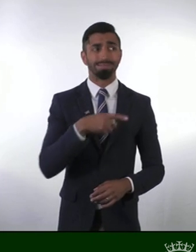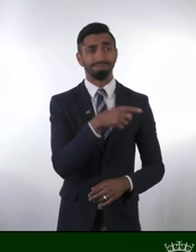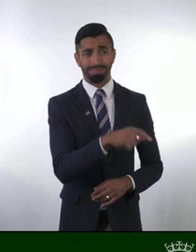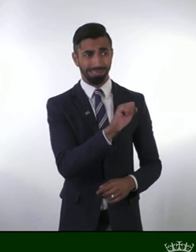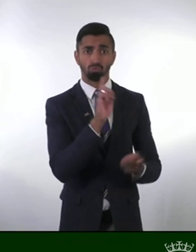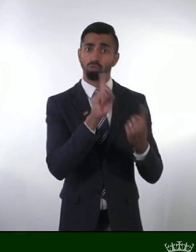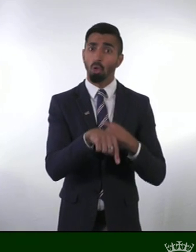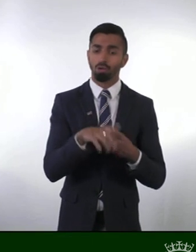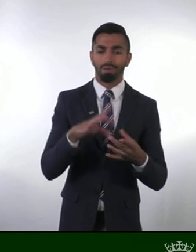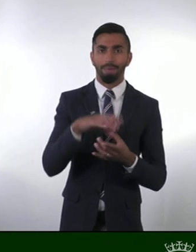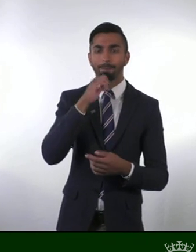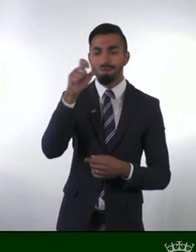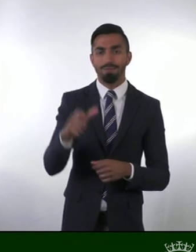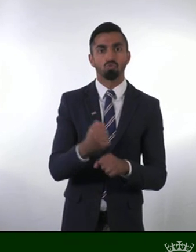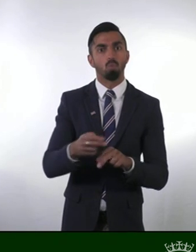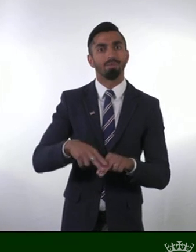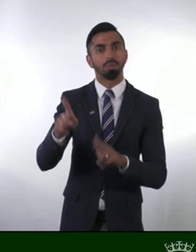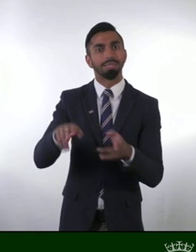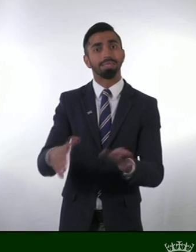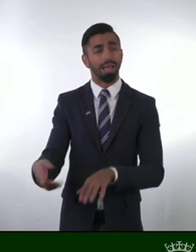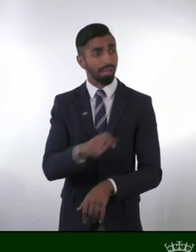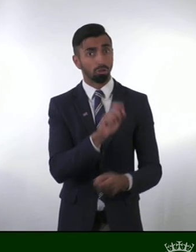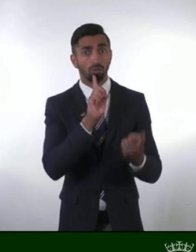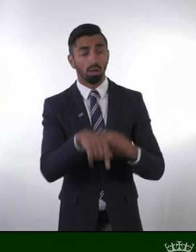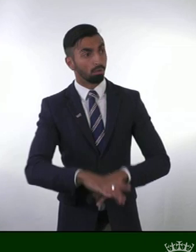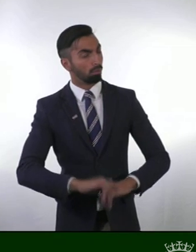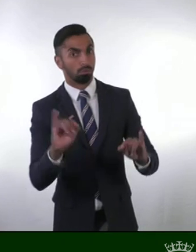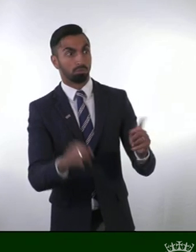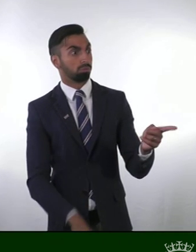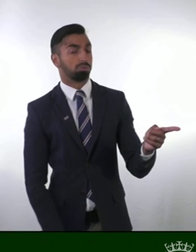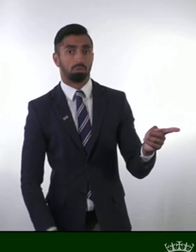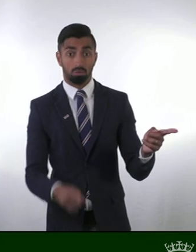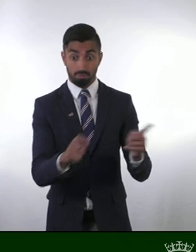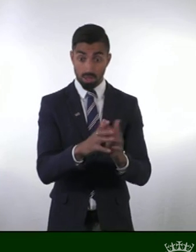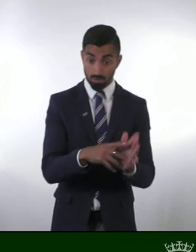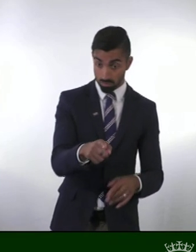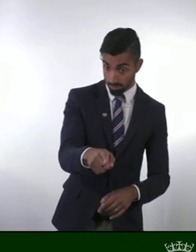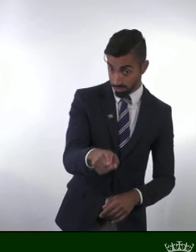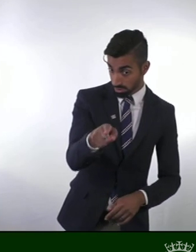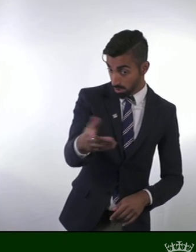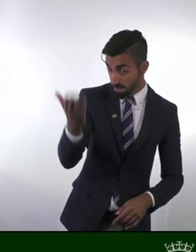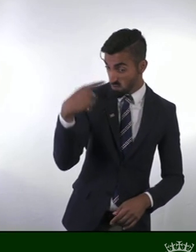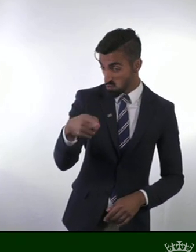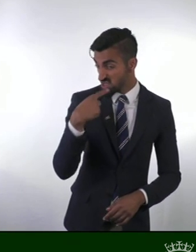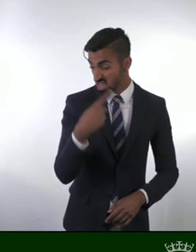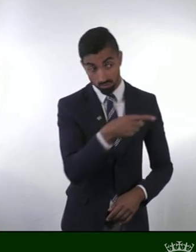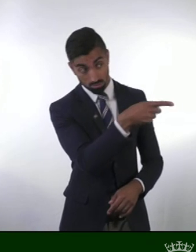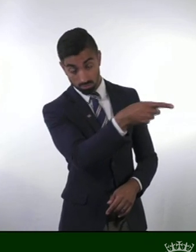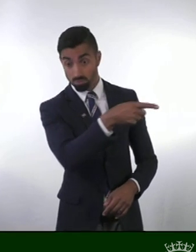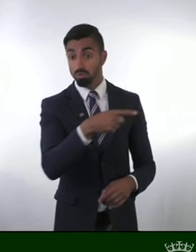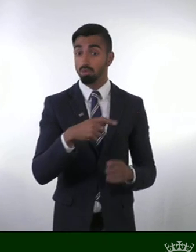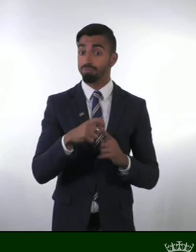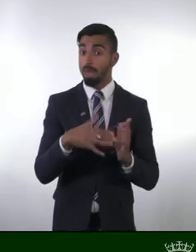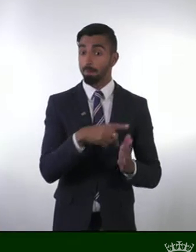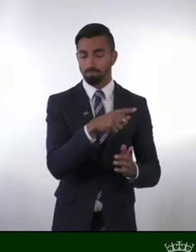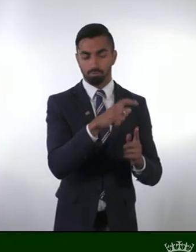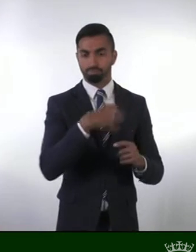Can the Prime Minister confirm to me if he still believes that Trump has “many, many good qualities”, and if so, what are they?